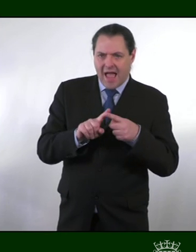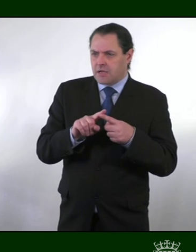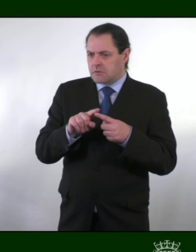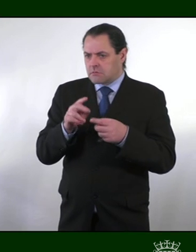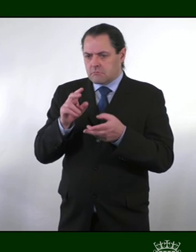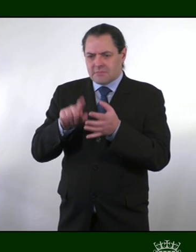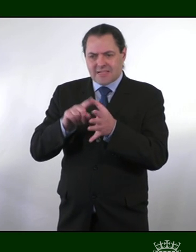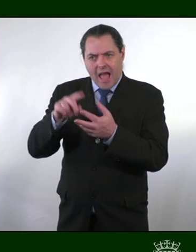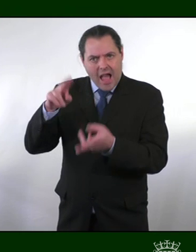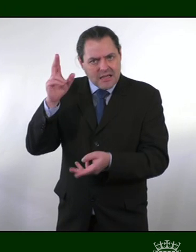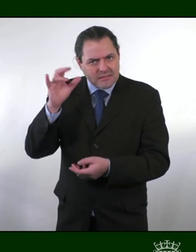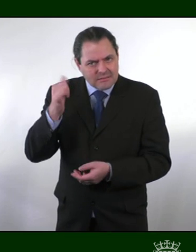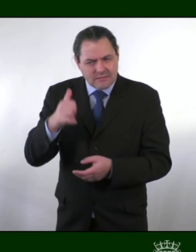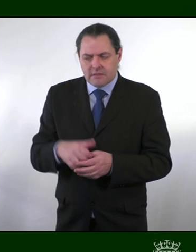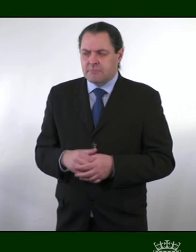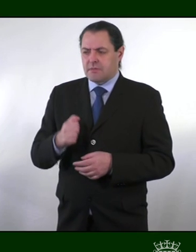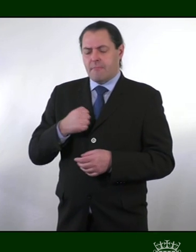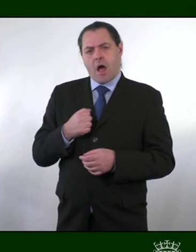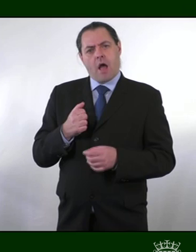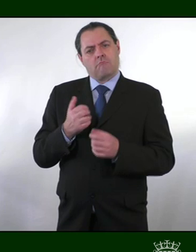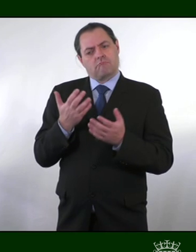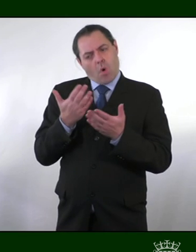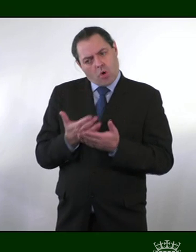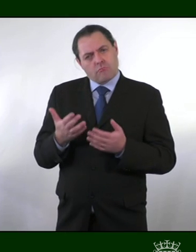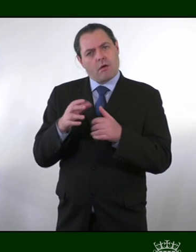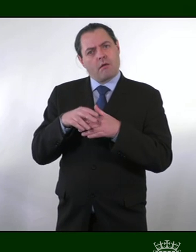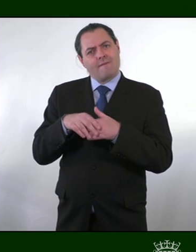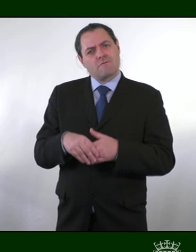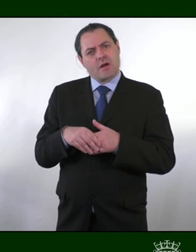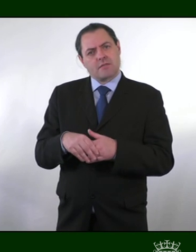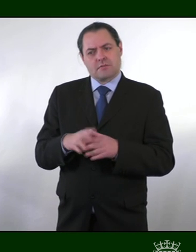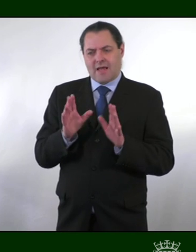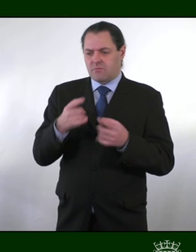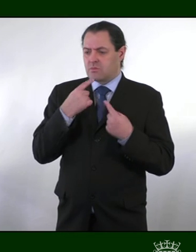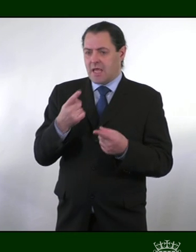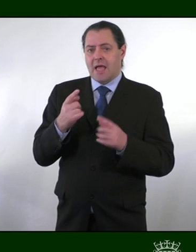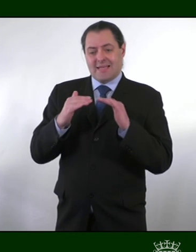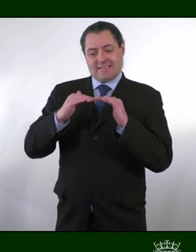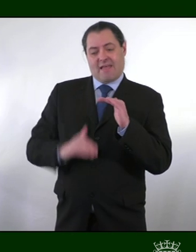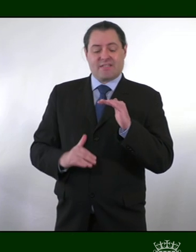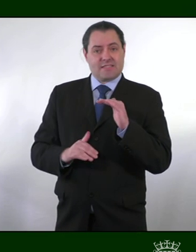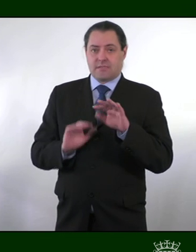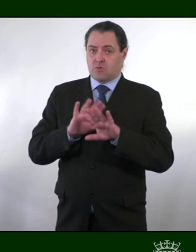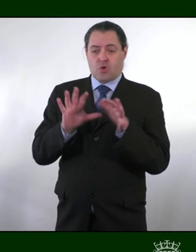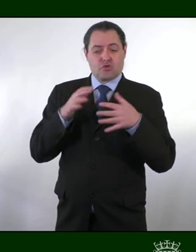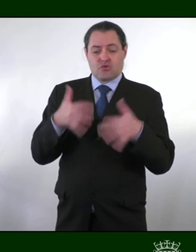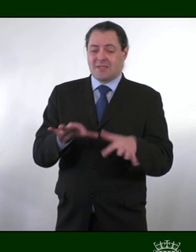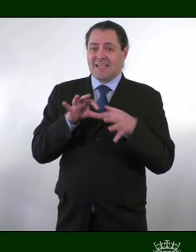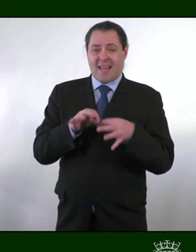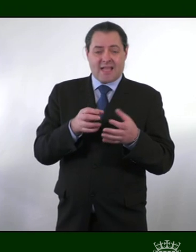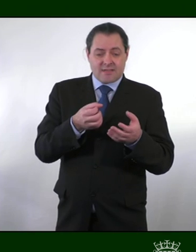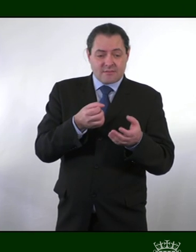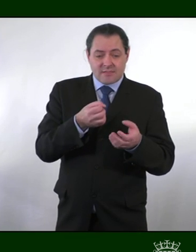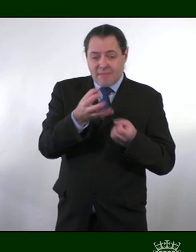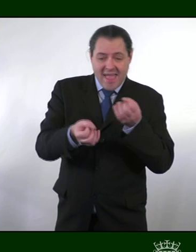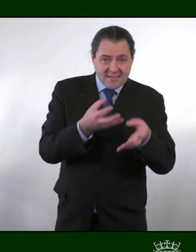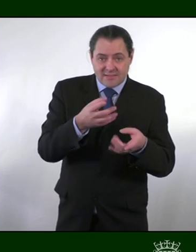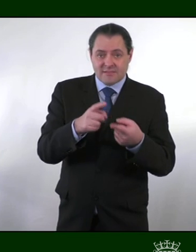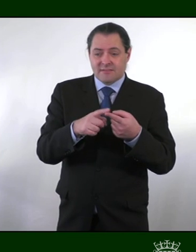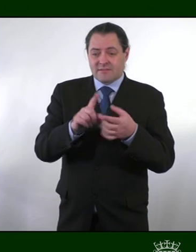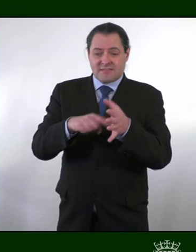Does he agree that, in terms of dealing with the deficit, it is not just about spending and taxation but also very much about growth?